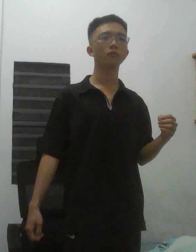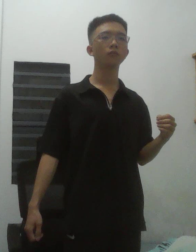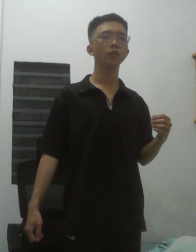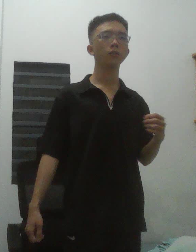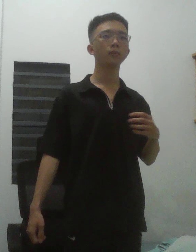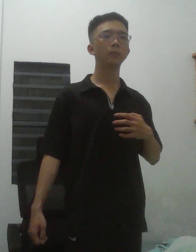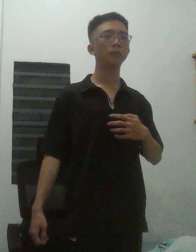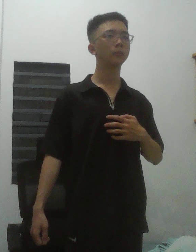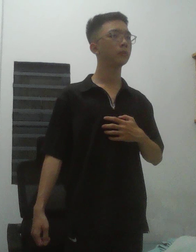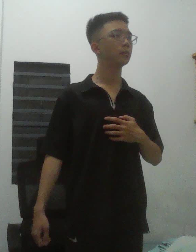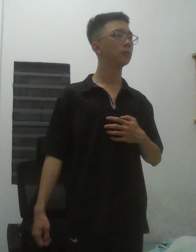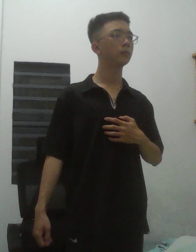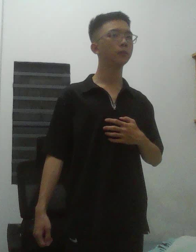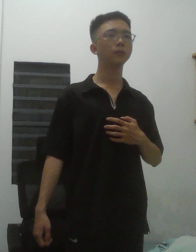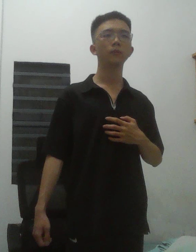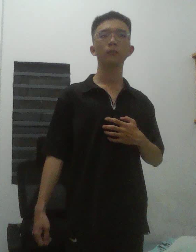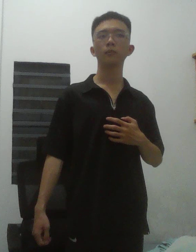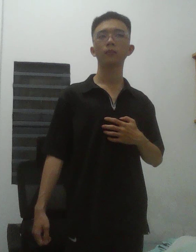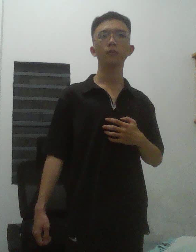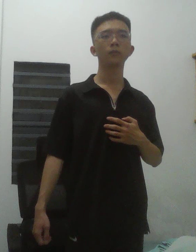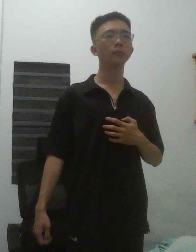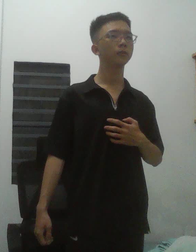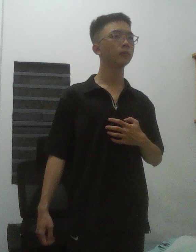khong thich